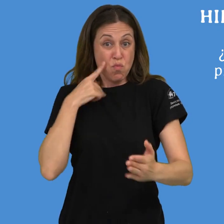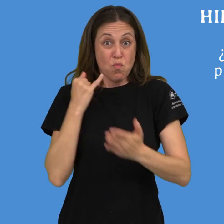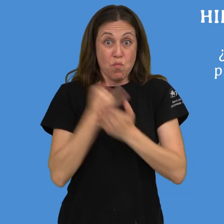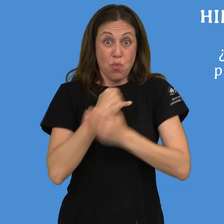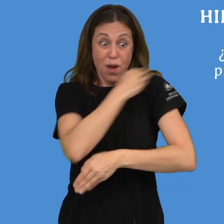probar